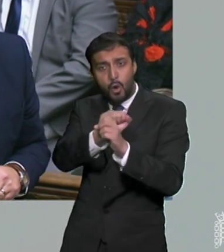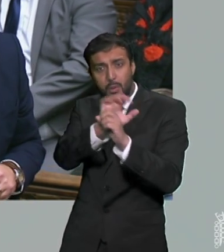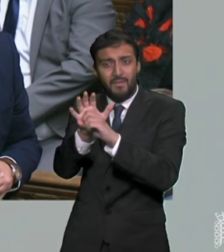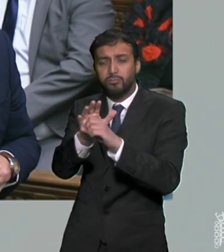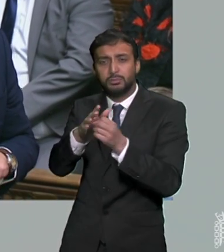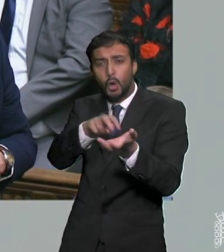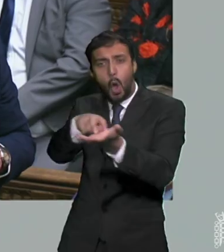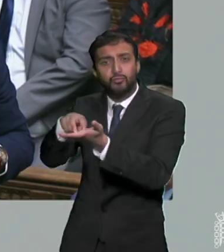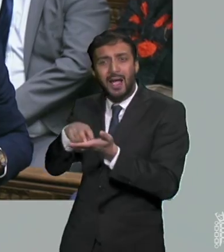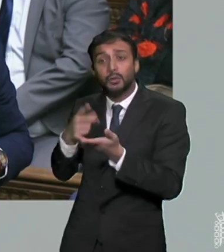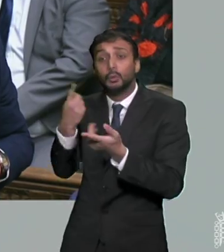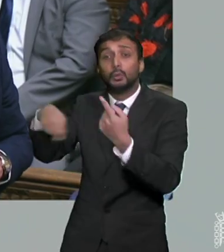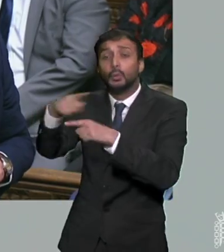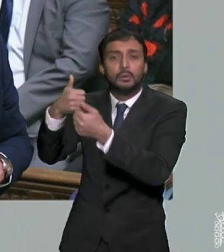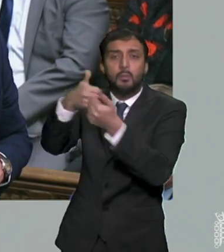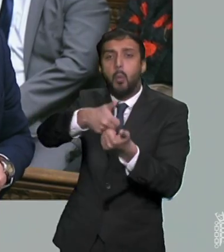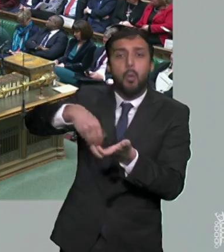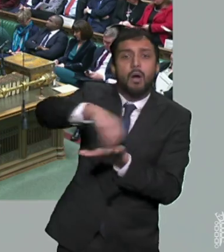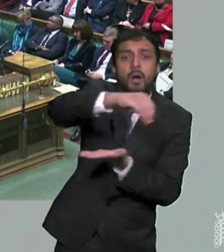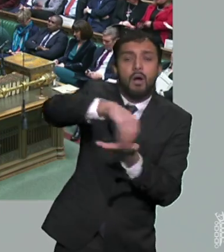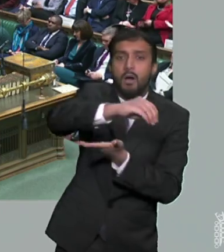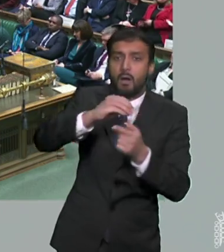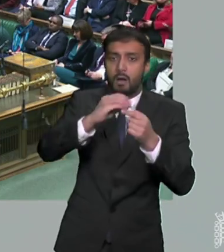What is he doing to claw back taxpayers’ money?